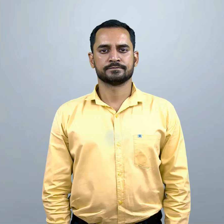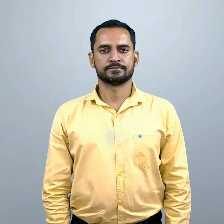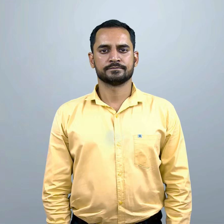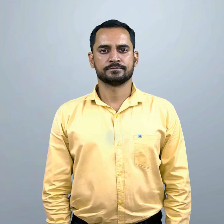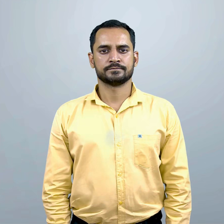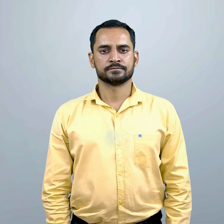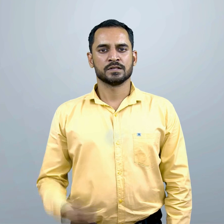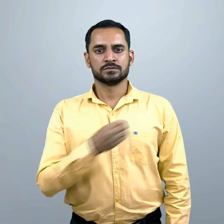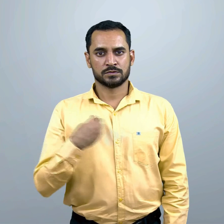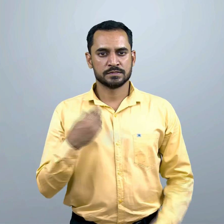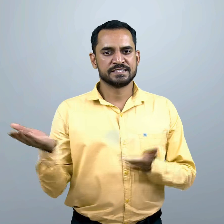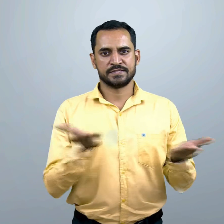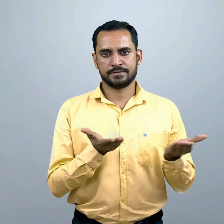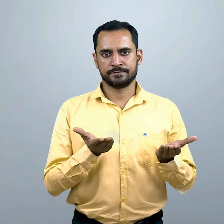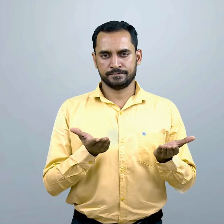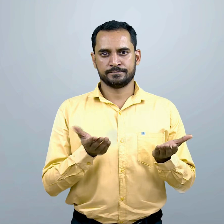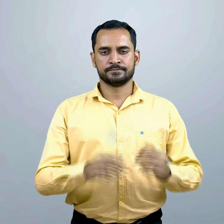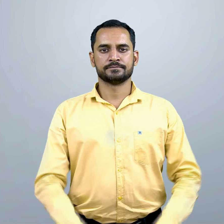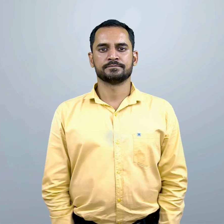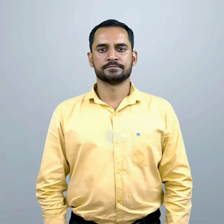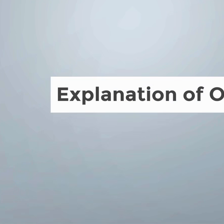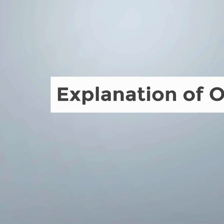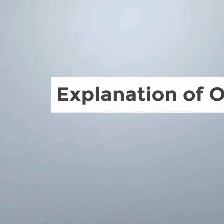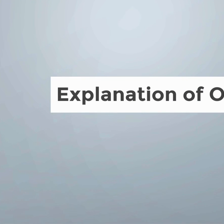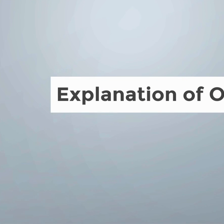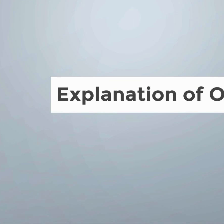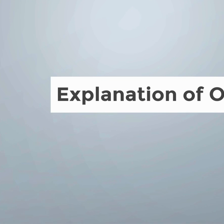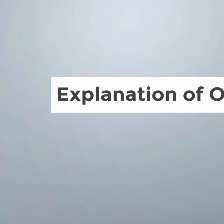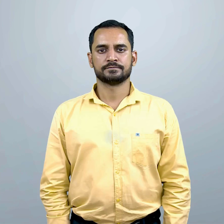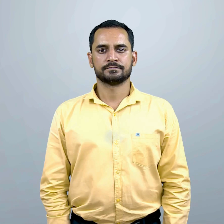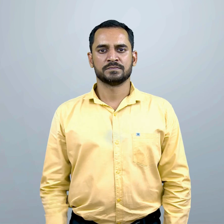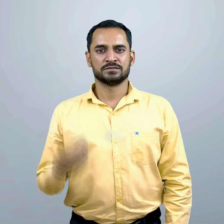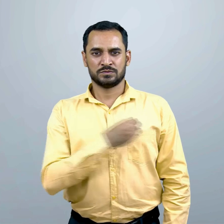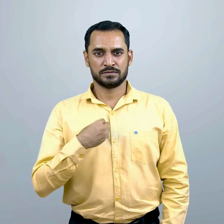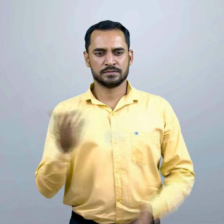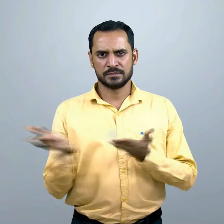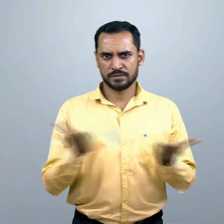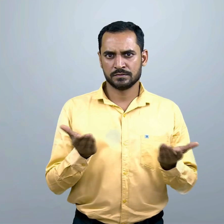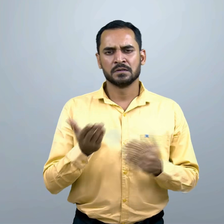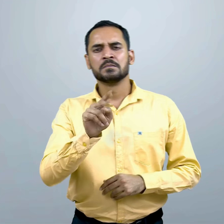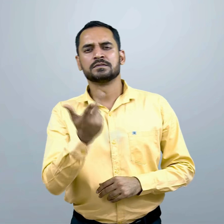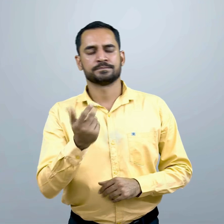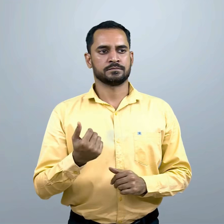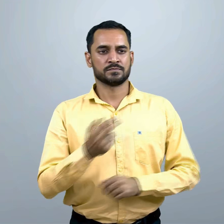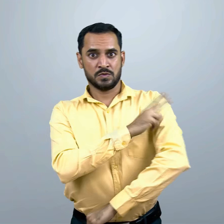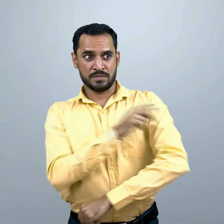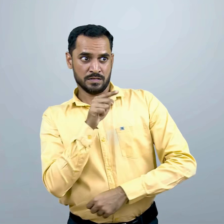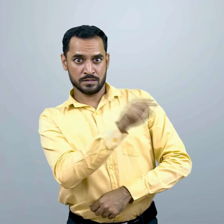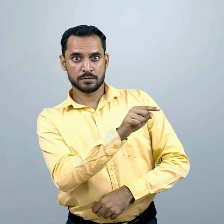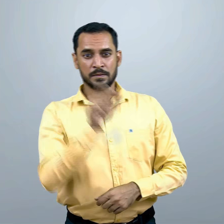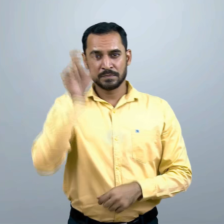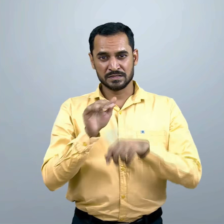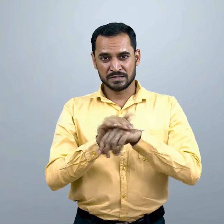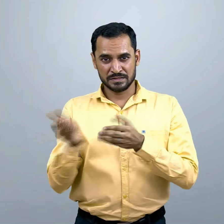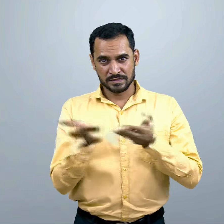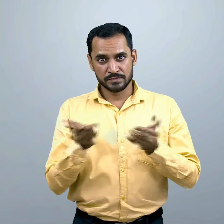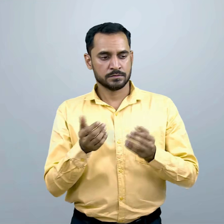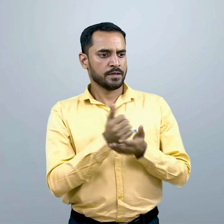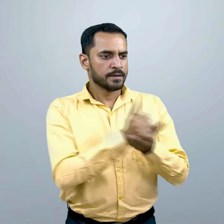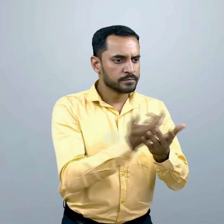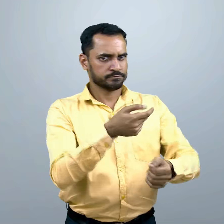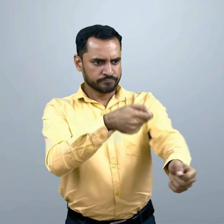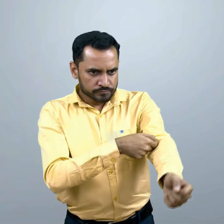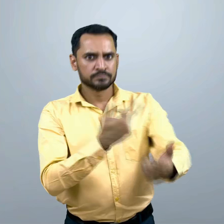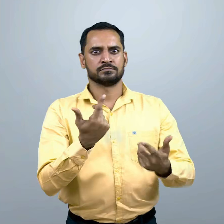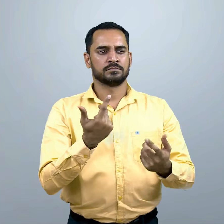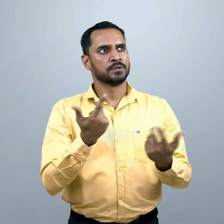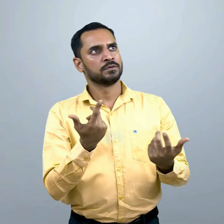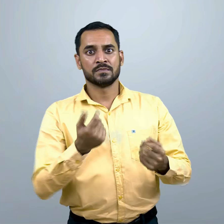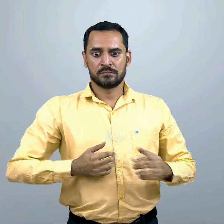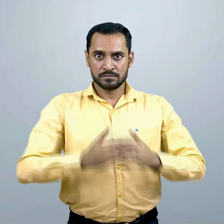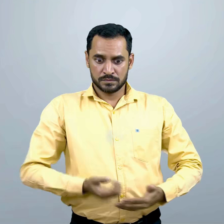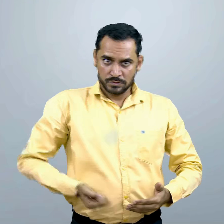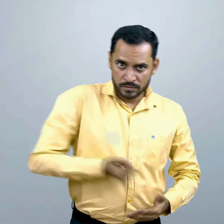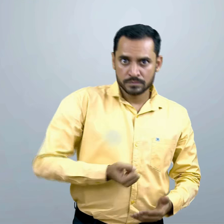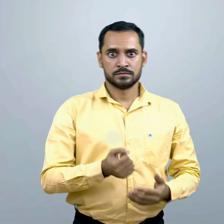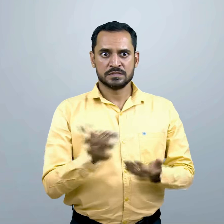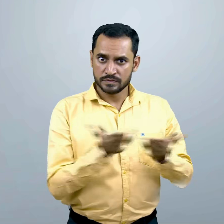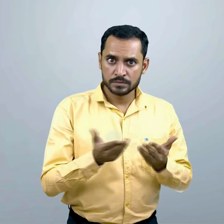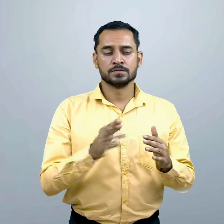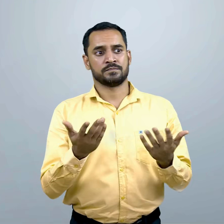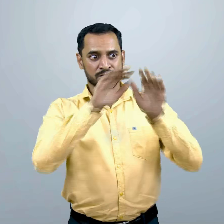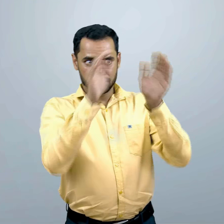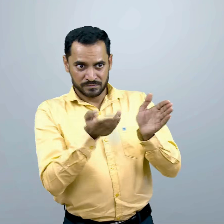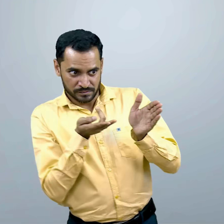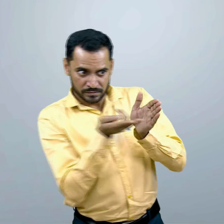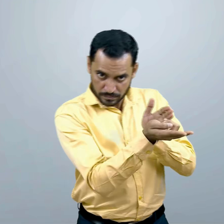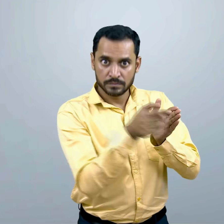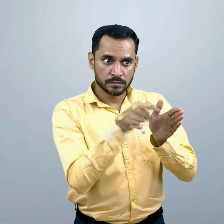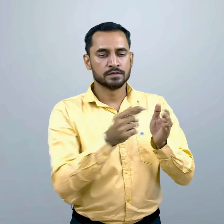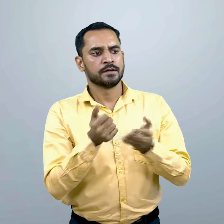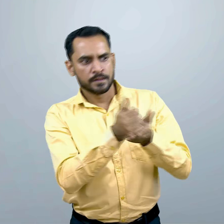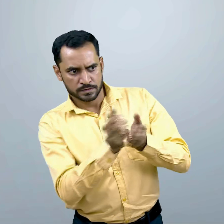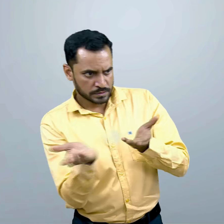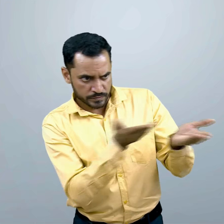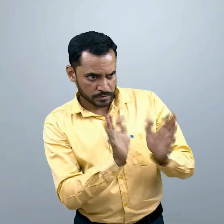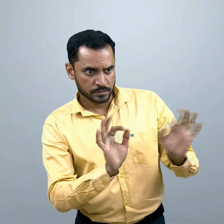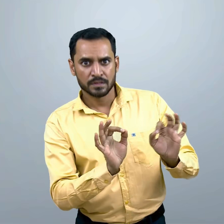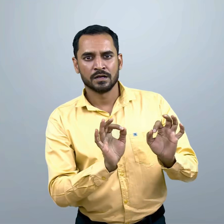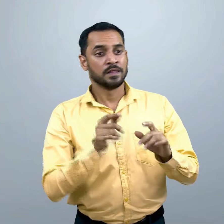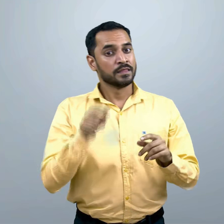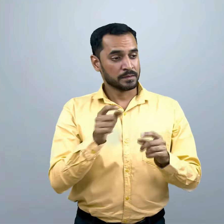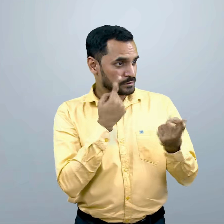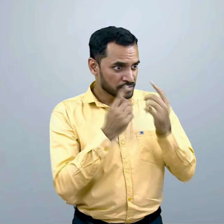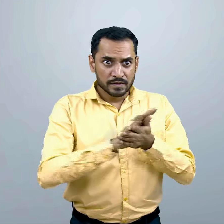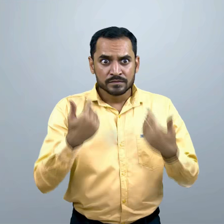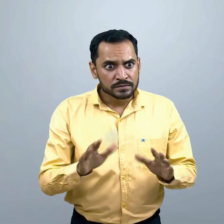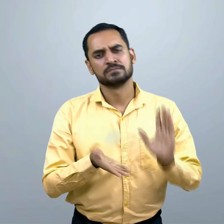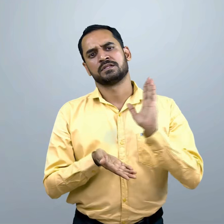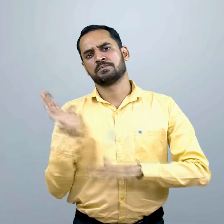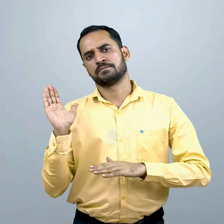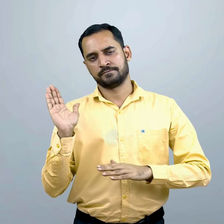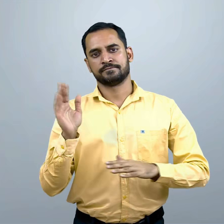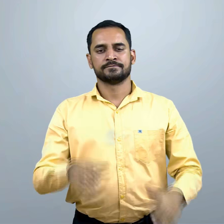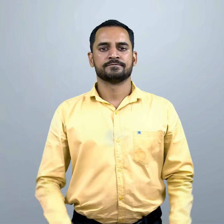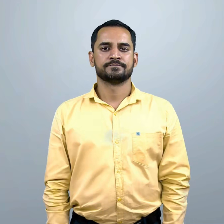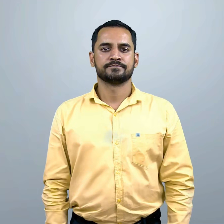Outpatient services